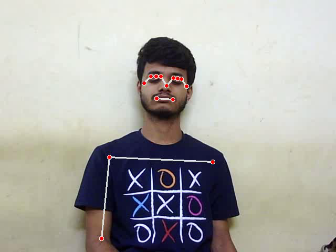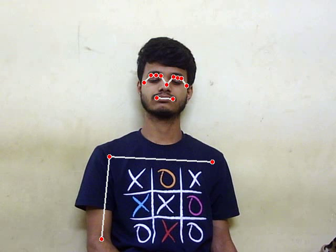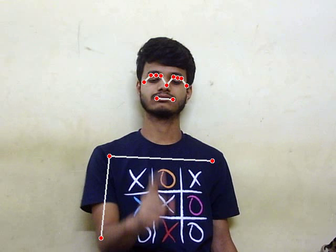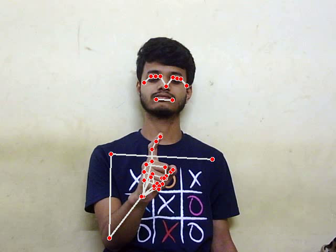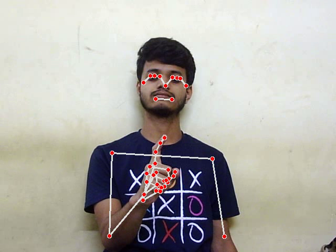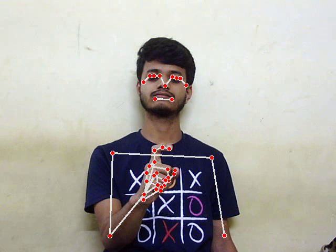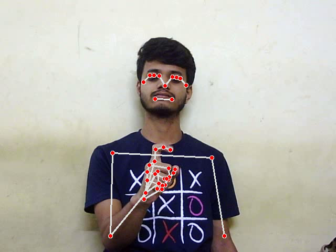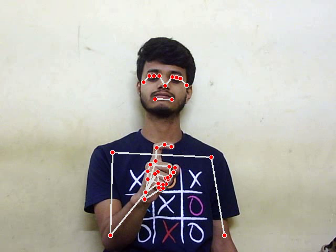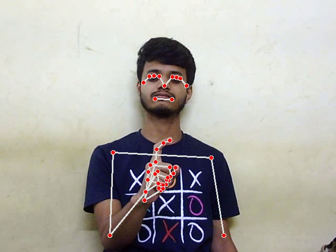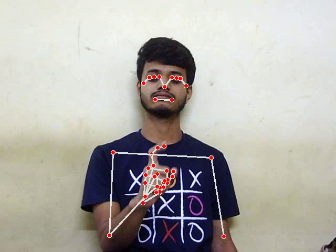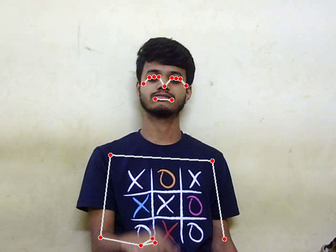question